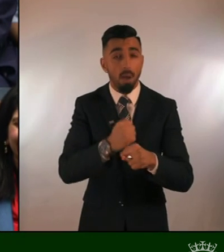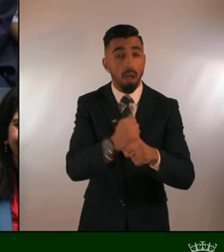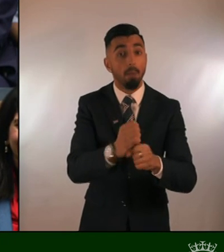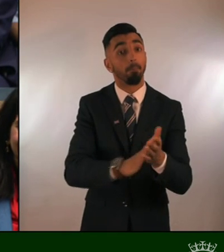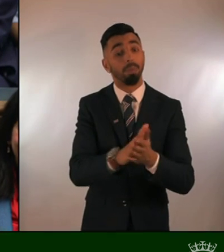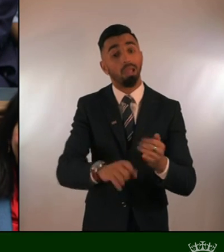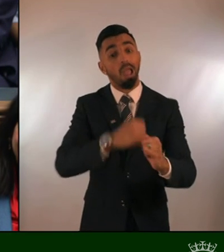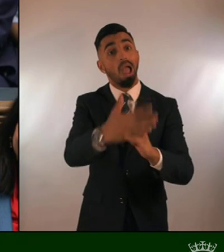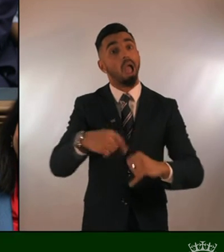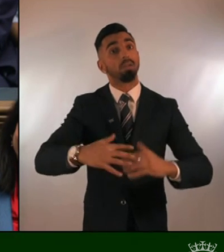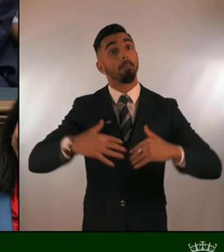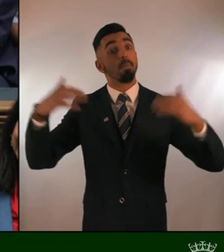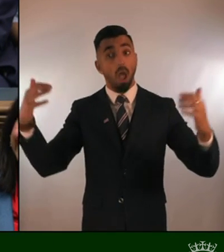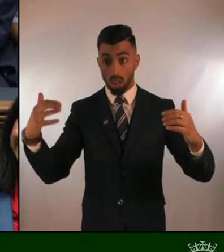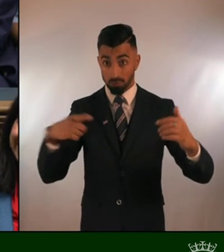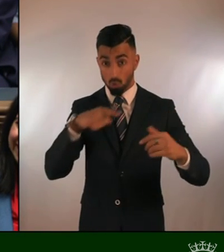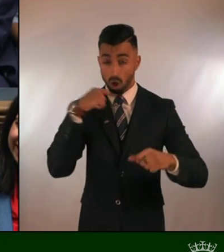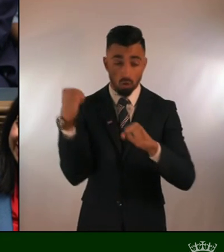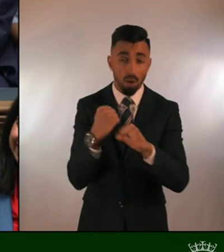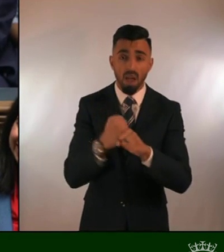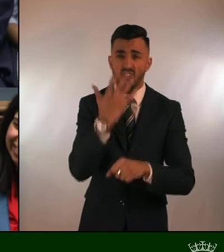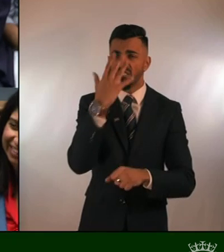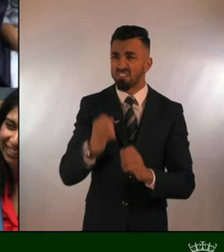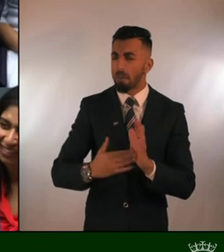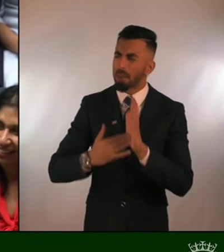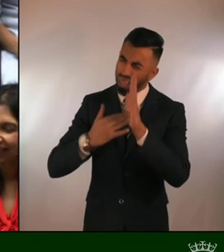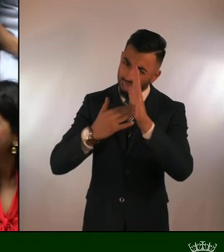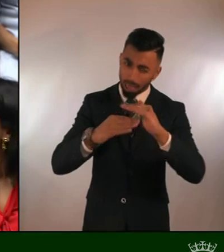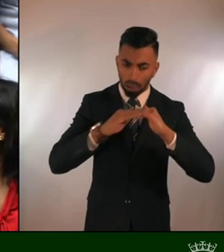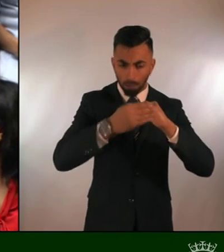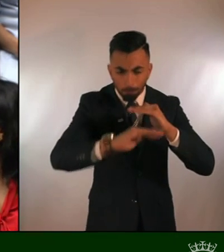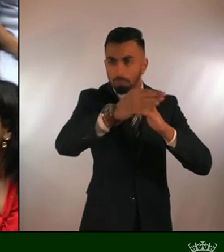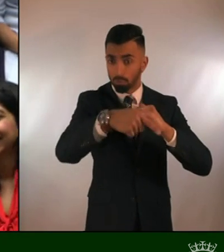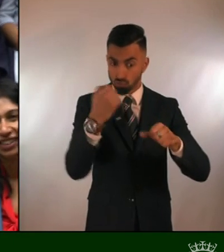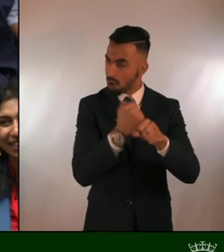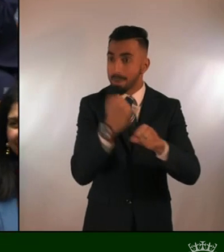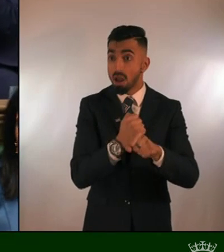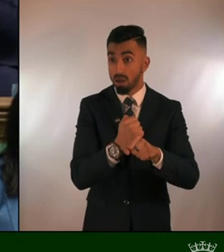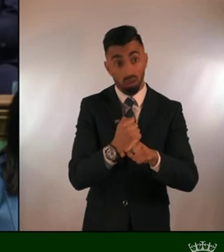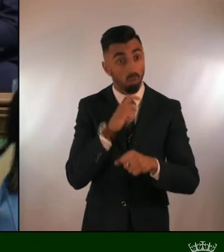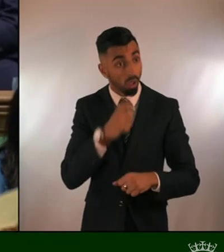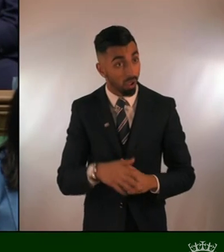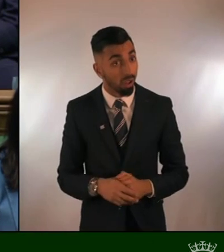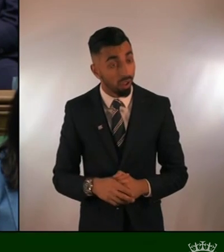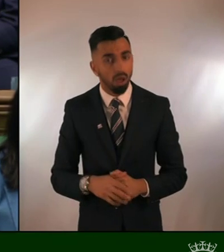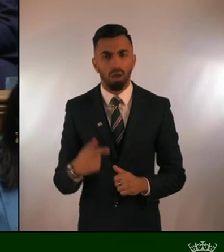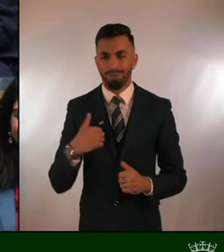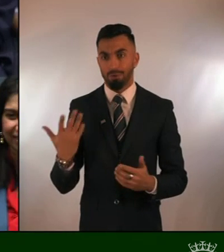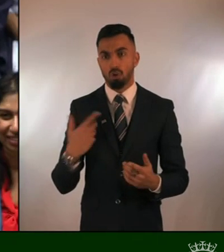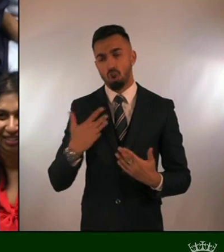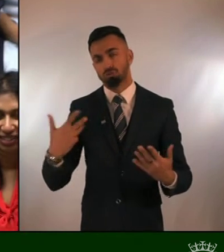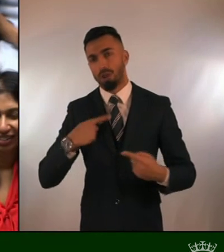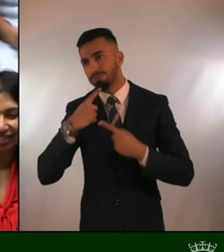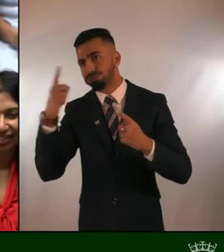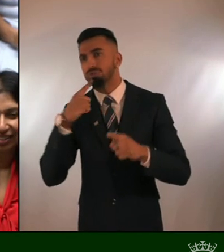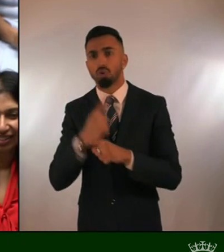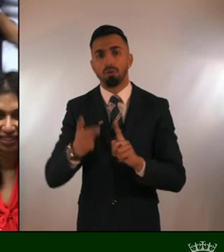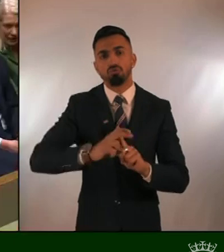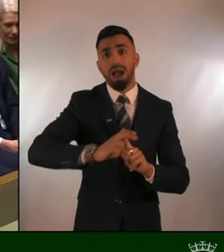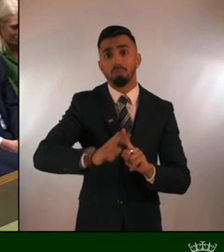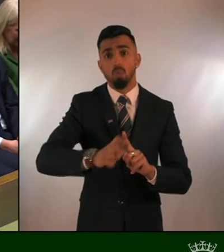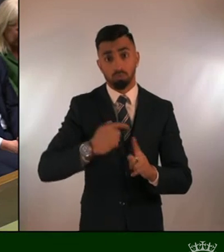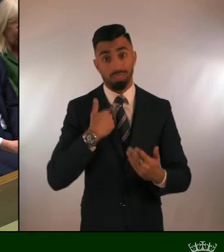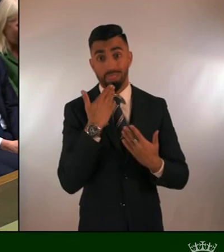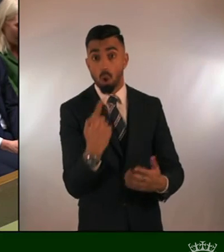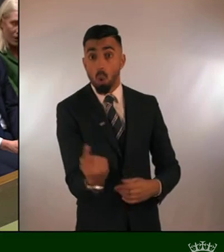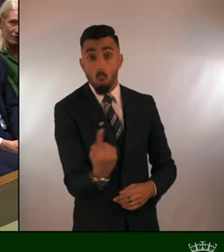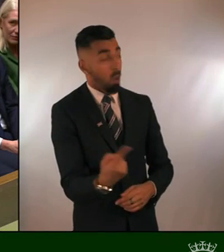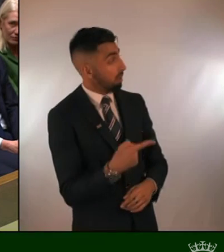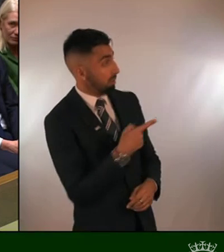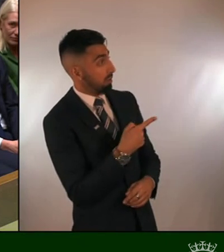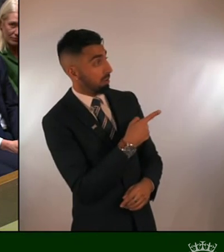The details of all the road schemes that I am funding will be published later today, and I thank my right honourable Friend the Transport Secretary for all his efforts.